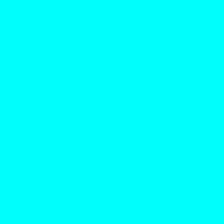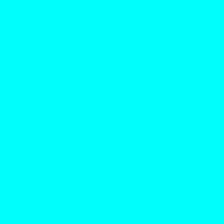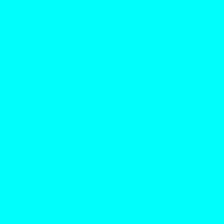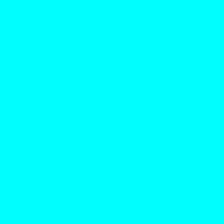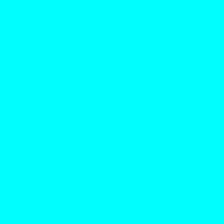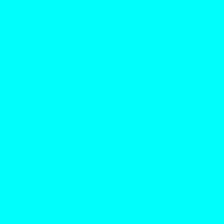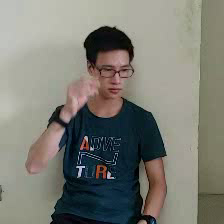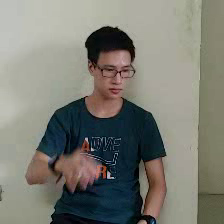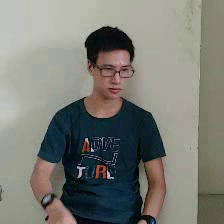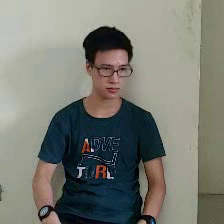Băn khoăn